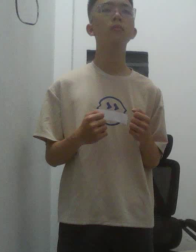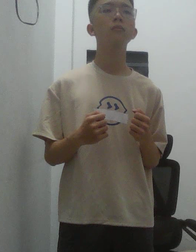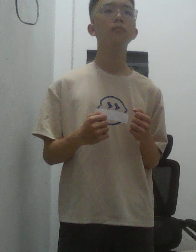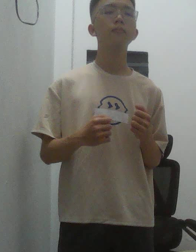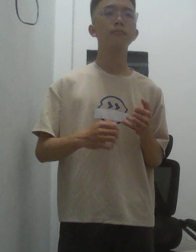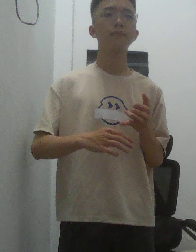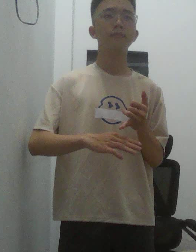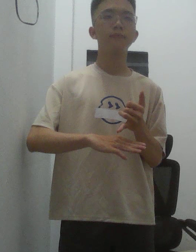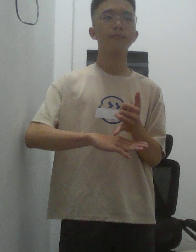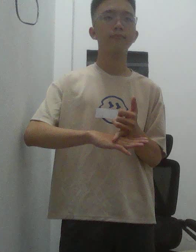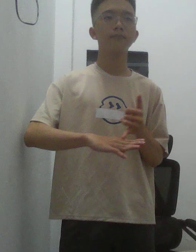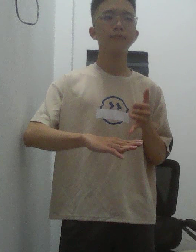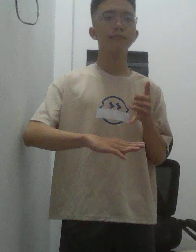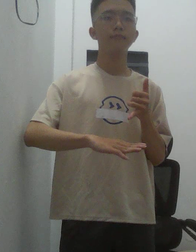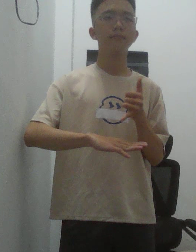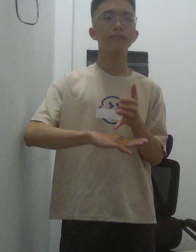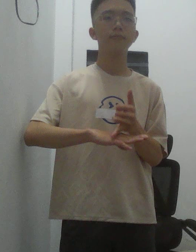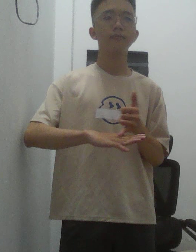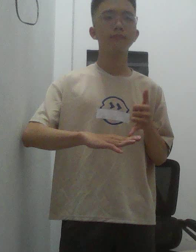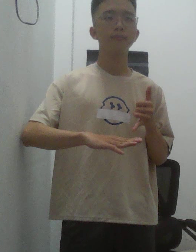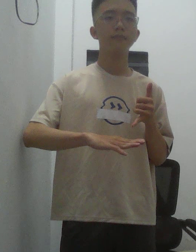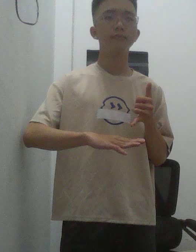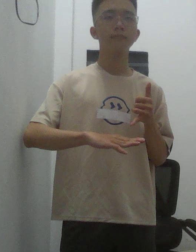cuoi tuan